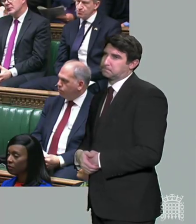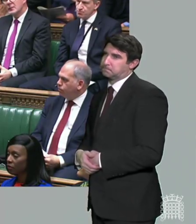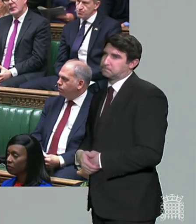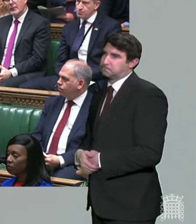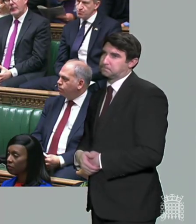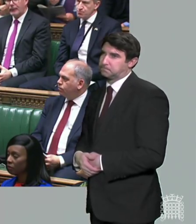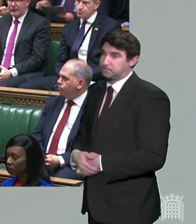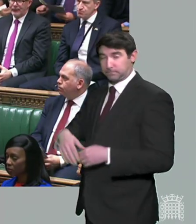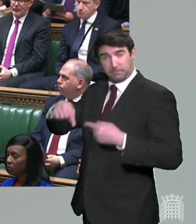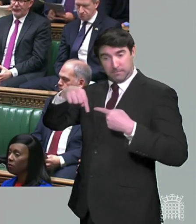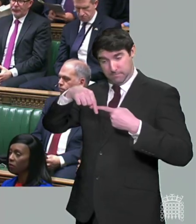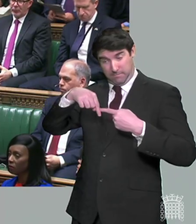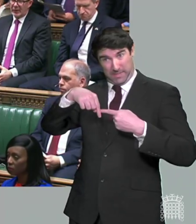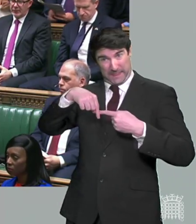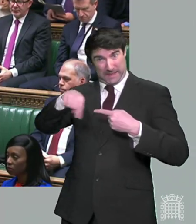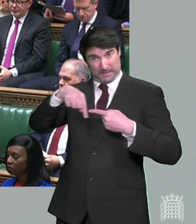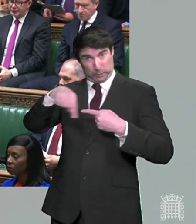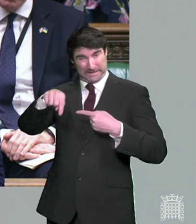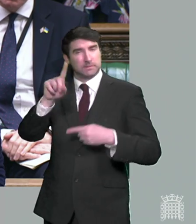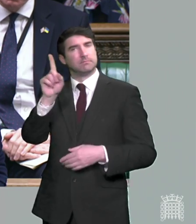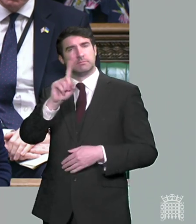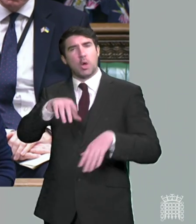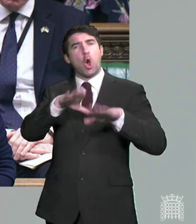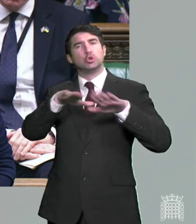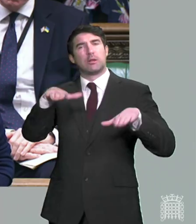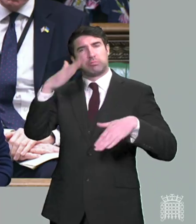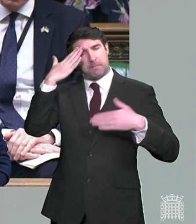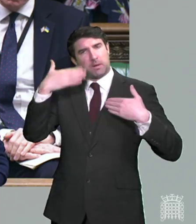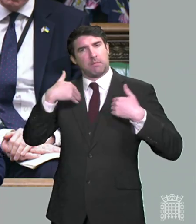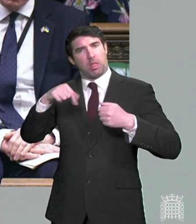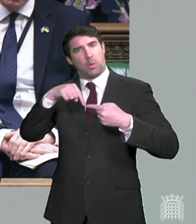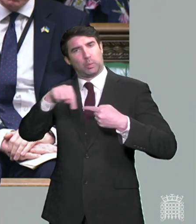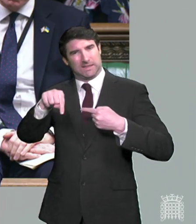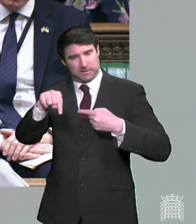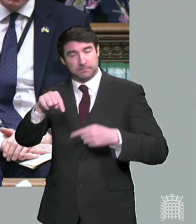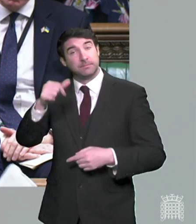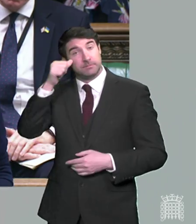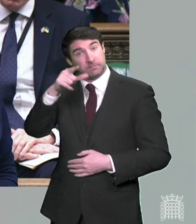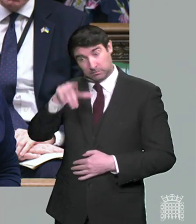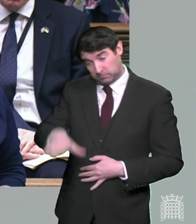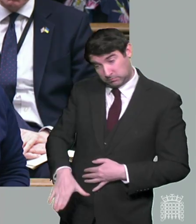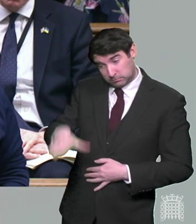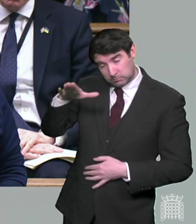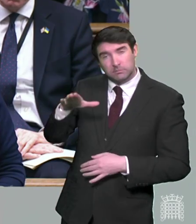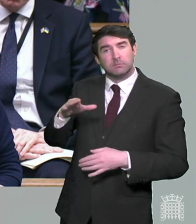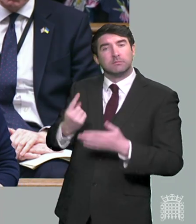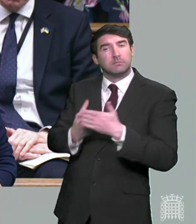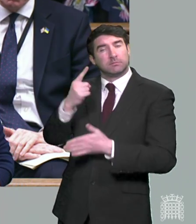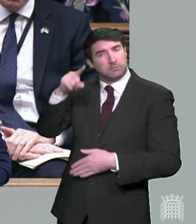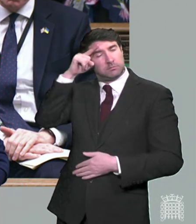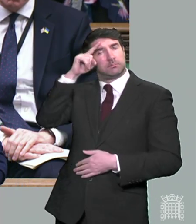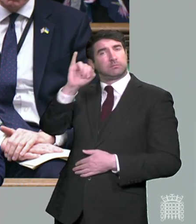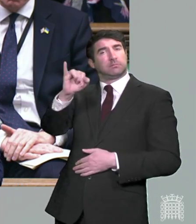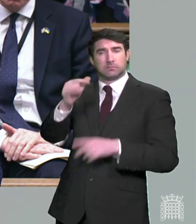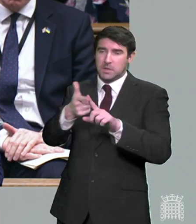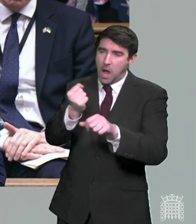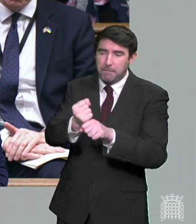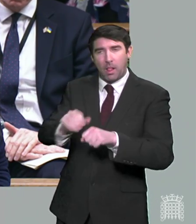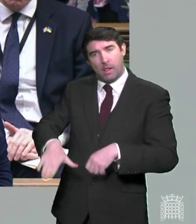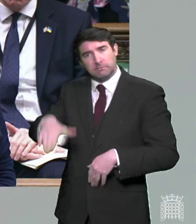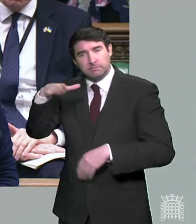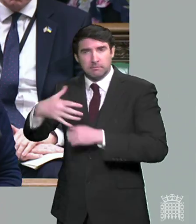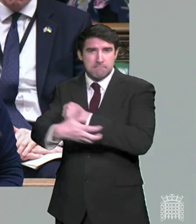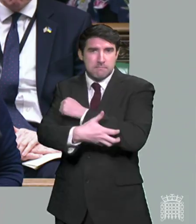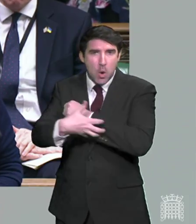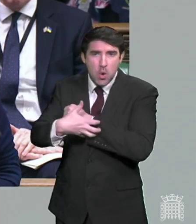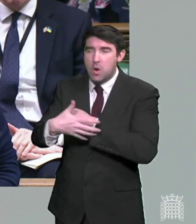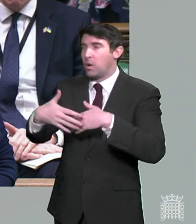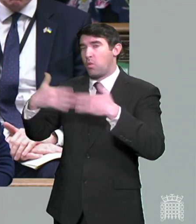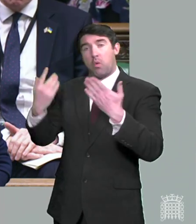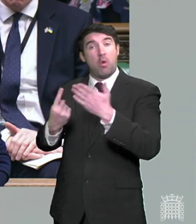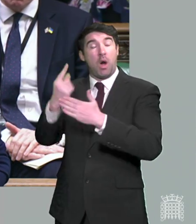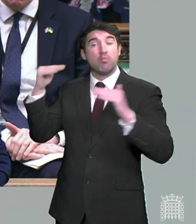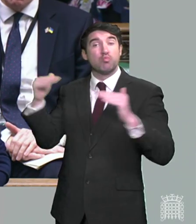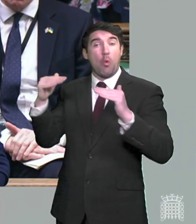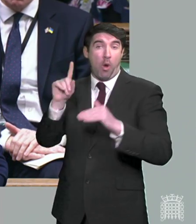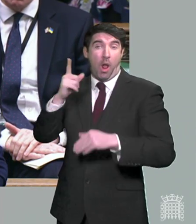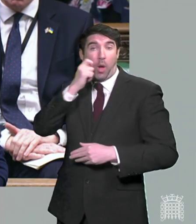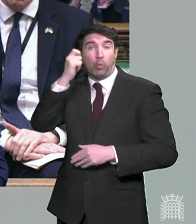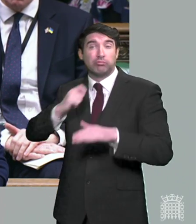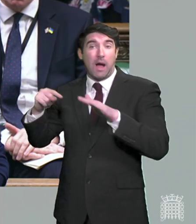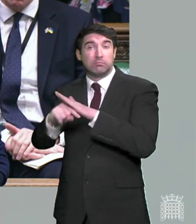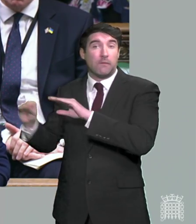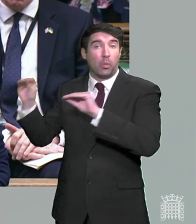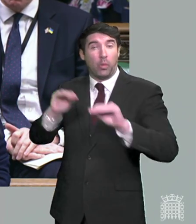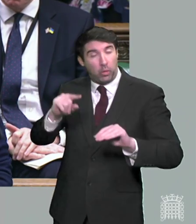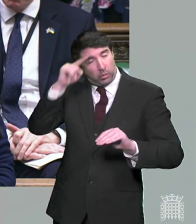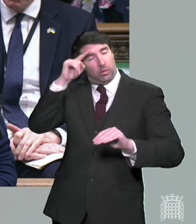This week is Children’s Mental Health Week. We know that adverse childhood experiences—whether that be growing up in poverty in the UK, or, indeed, living through the horrors of war in Ukraine—can have a lifelong impact on mental health.